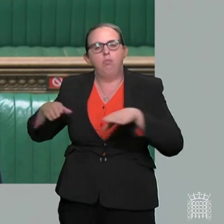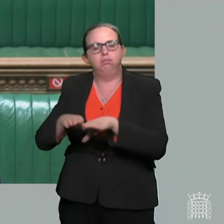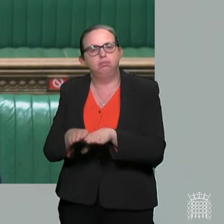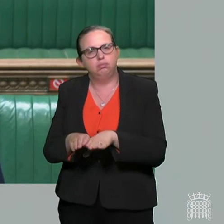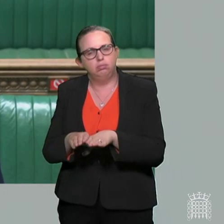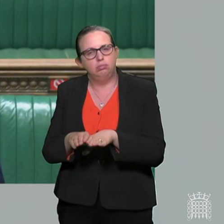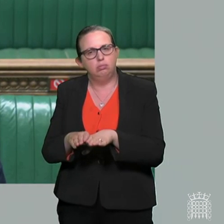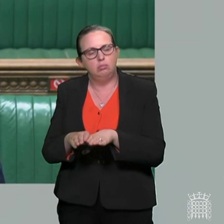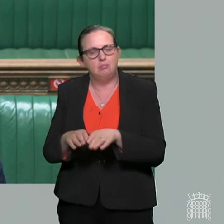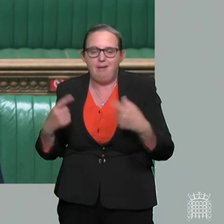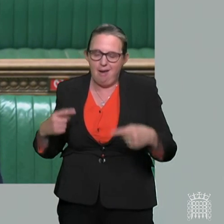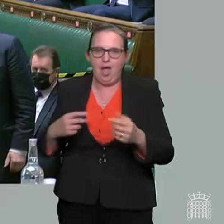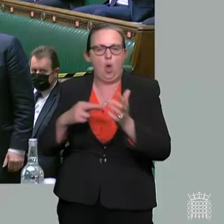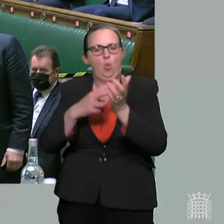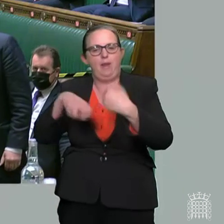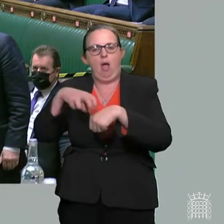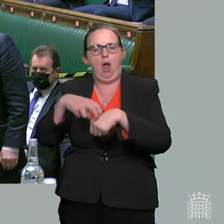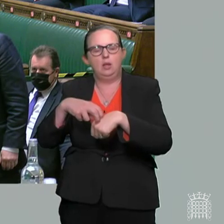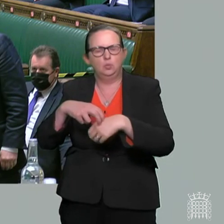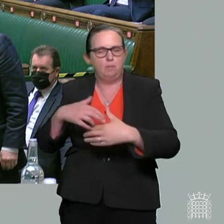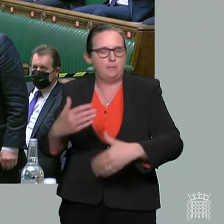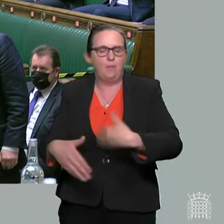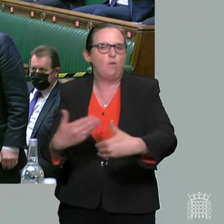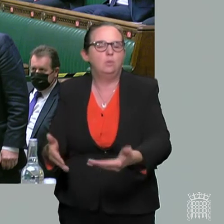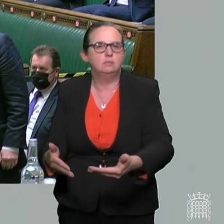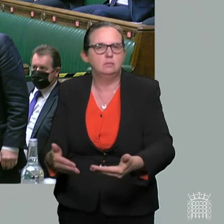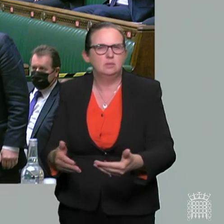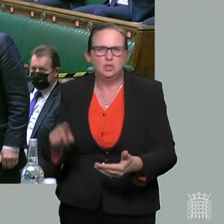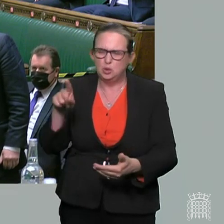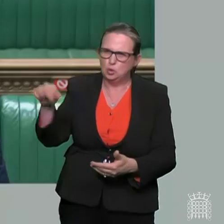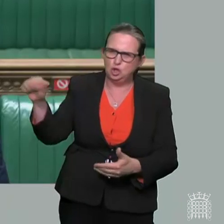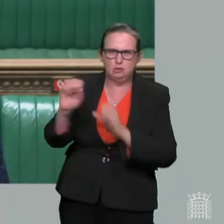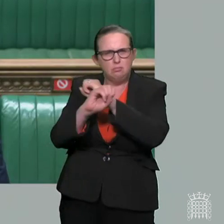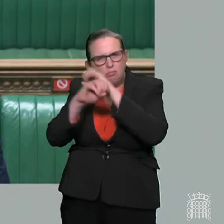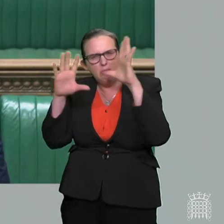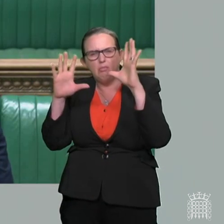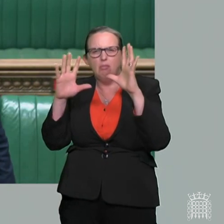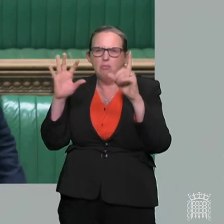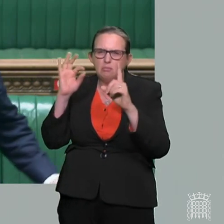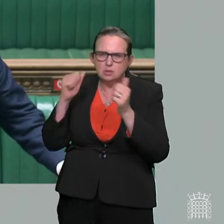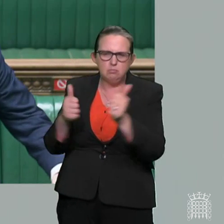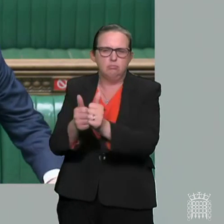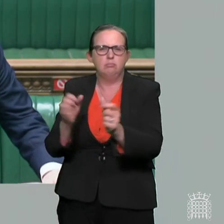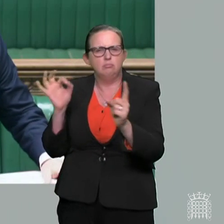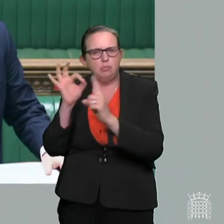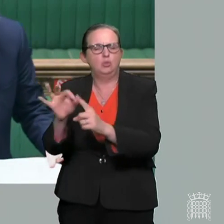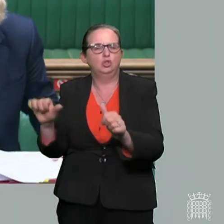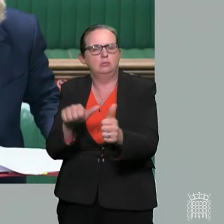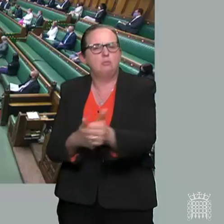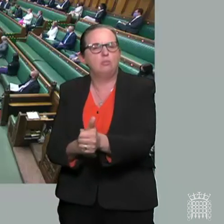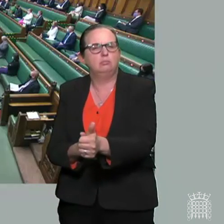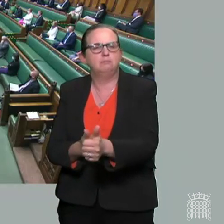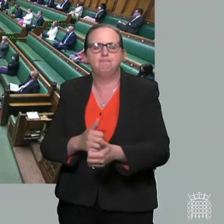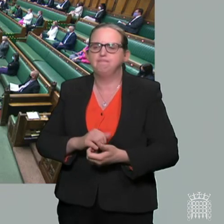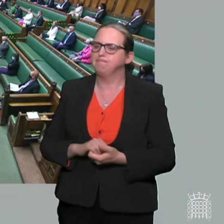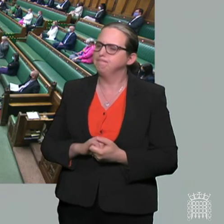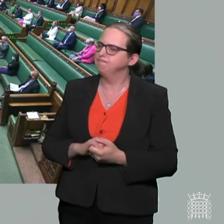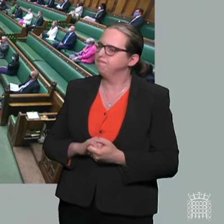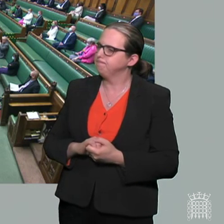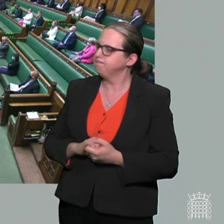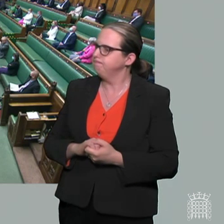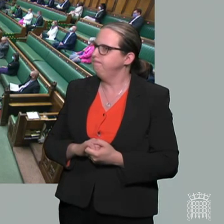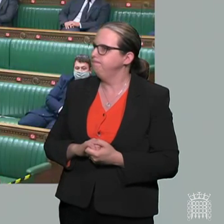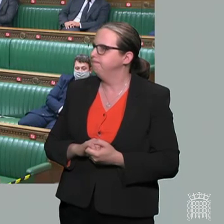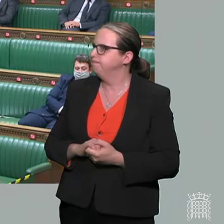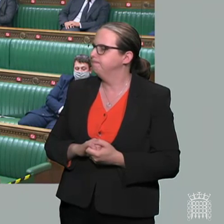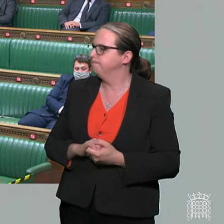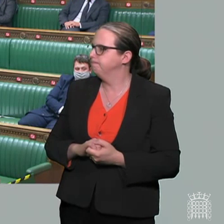Someone with greater statesmanship and clarity of vision would have seen that and given the proposals a fair wind.